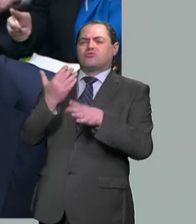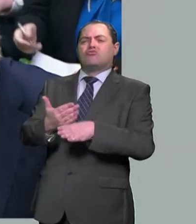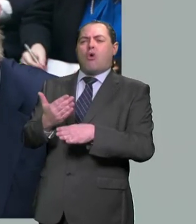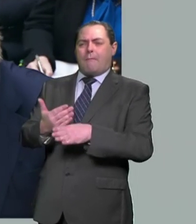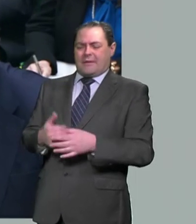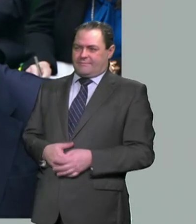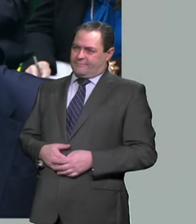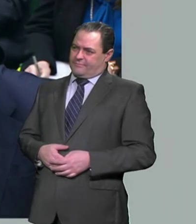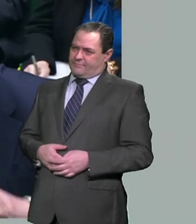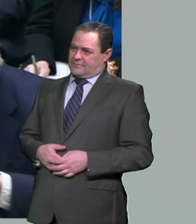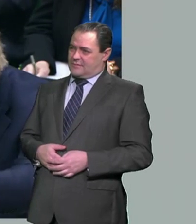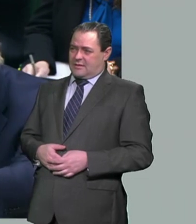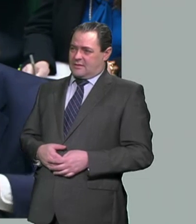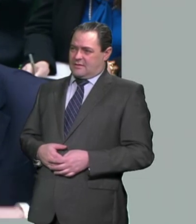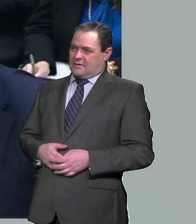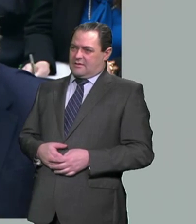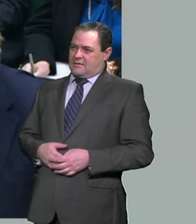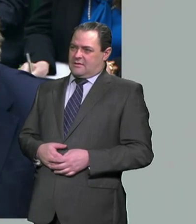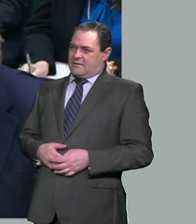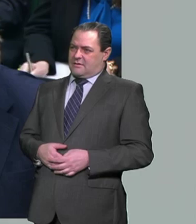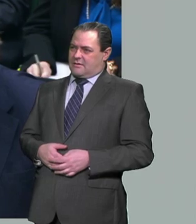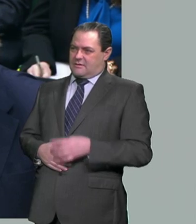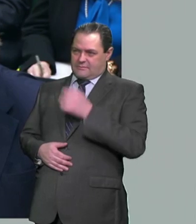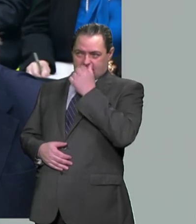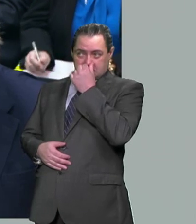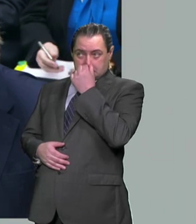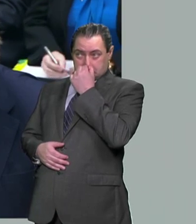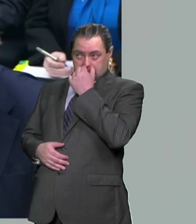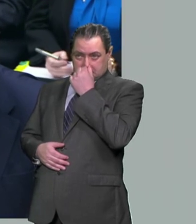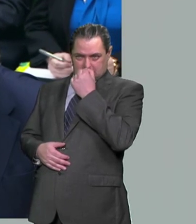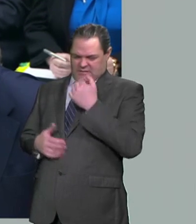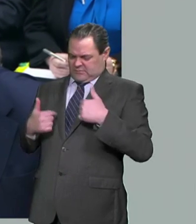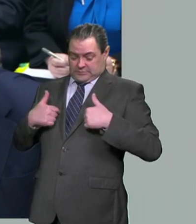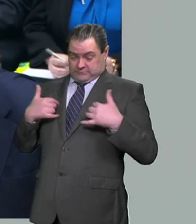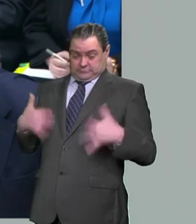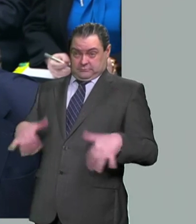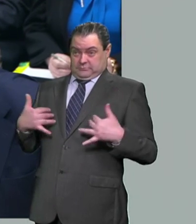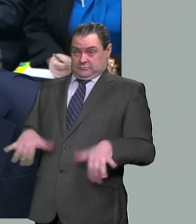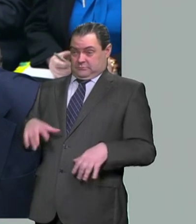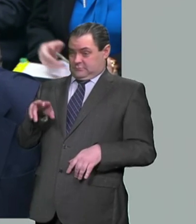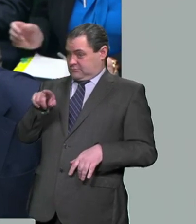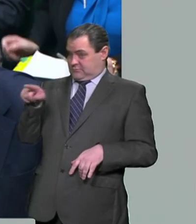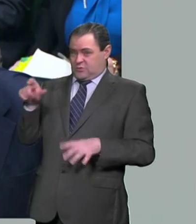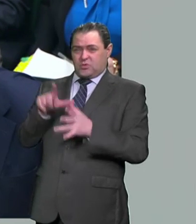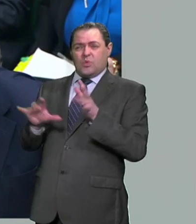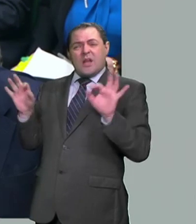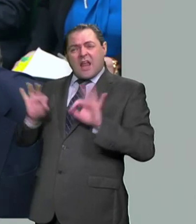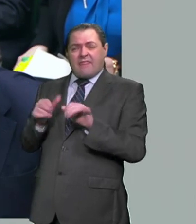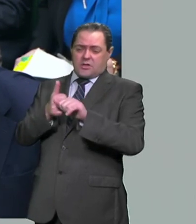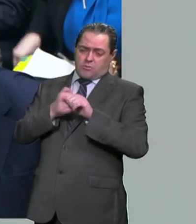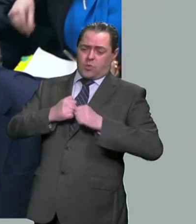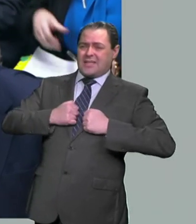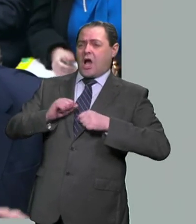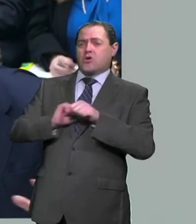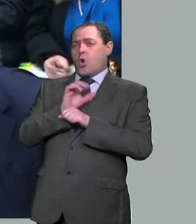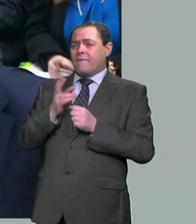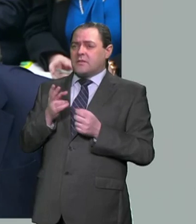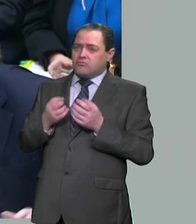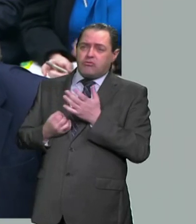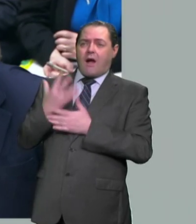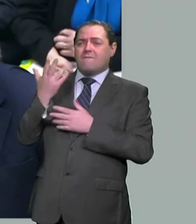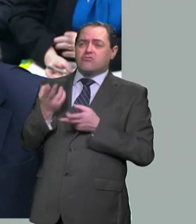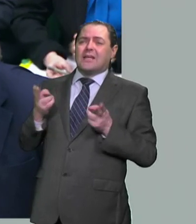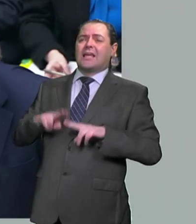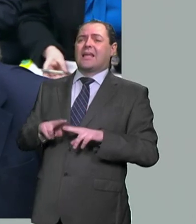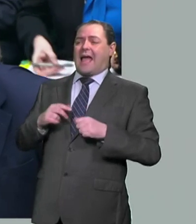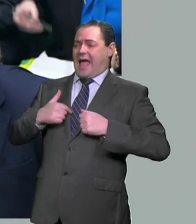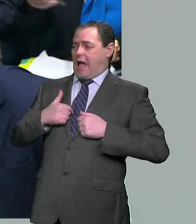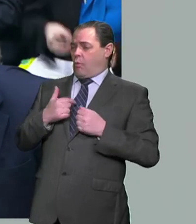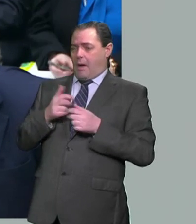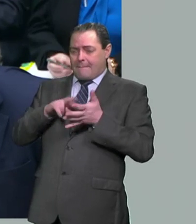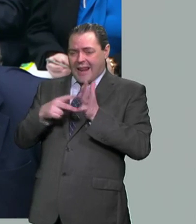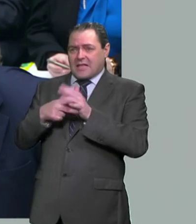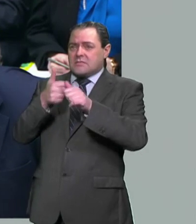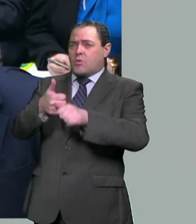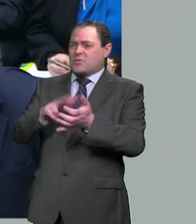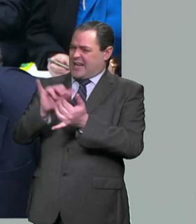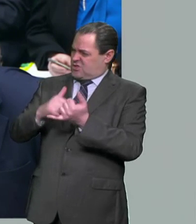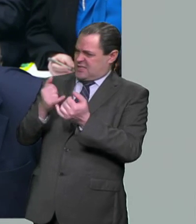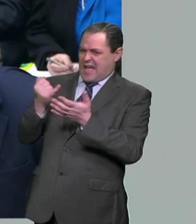We are getting on with the job, and of course I think it is absolutely extraordinary that the Opposition have done nothing to support our covid recovery plan and they voted against our plans to support the NHS.